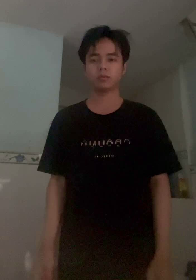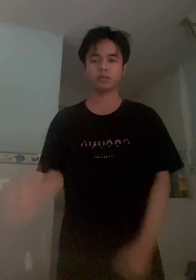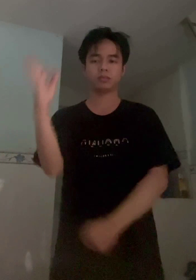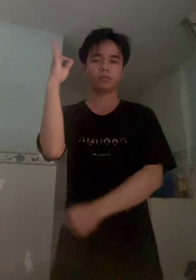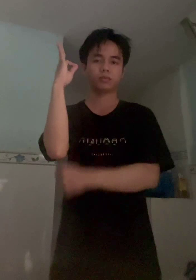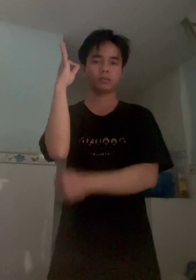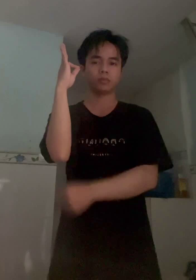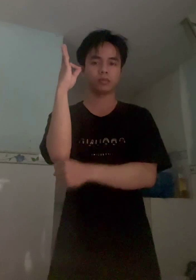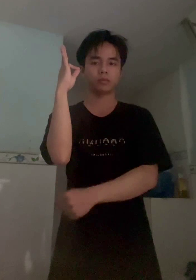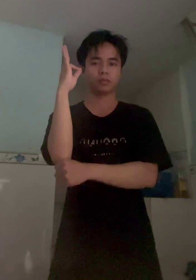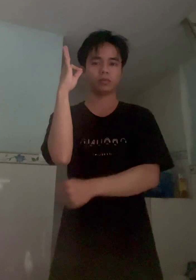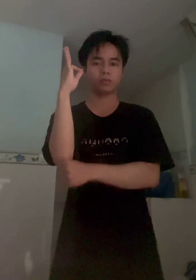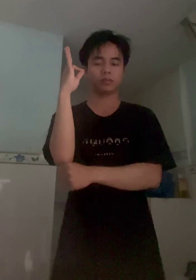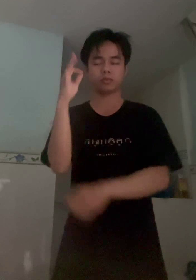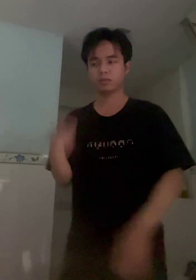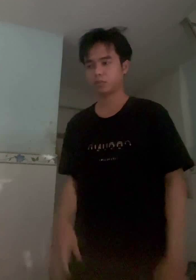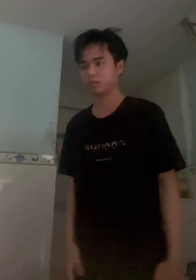buoi trua